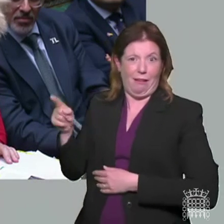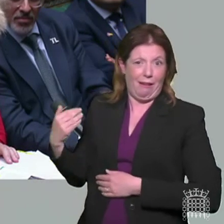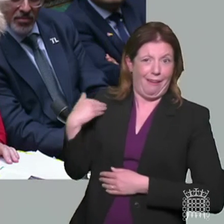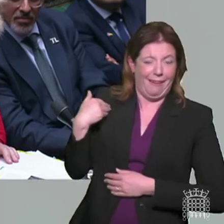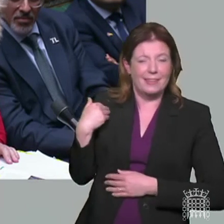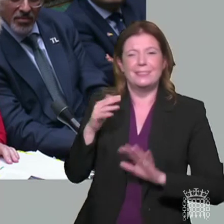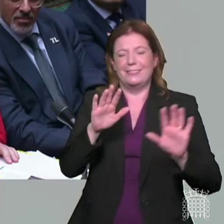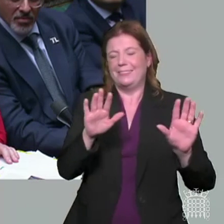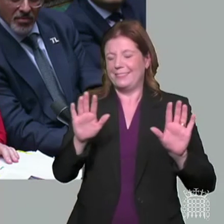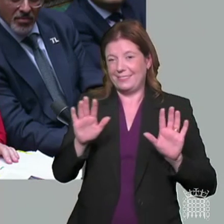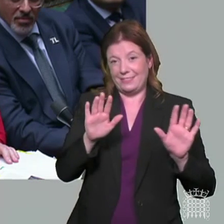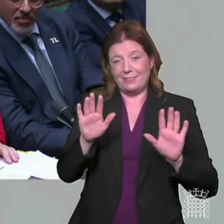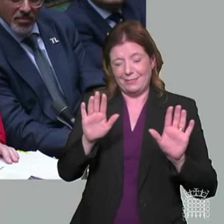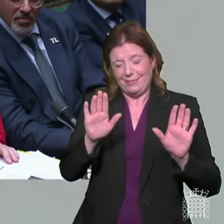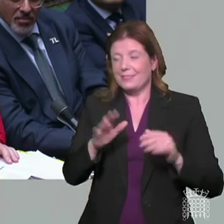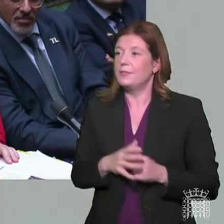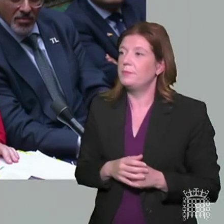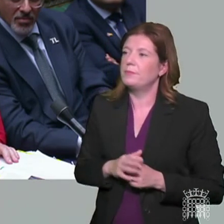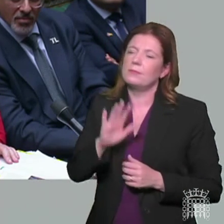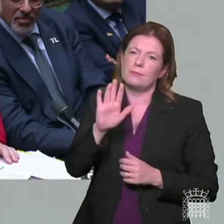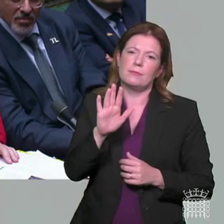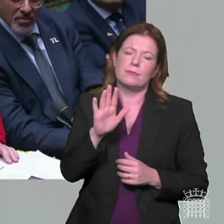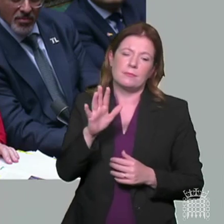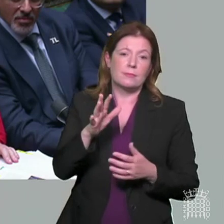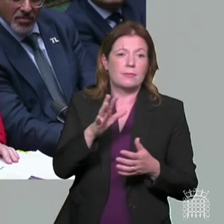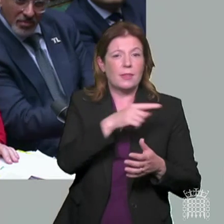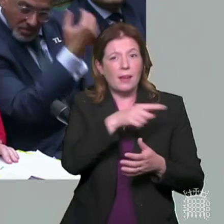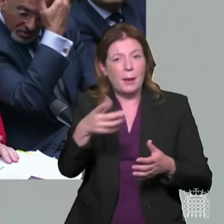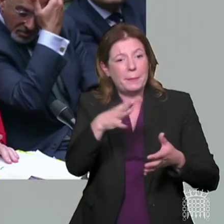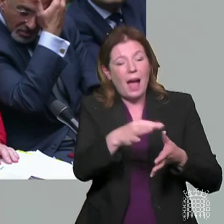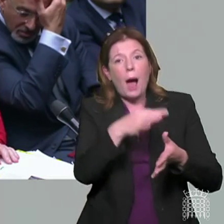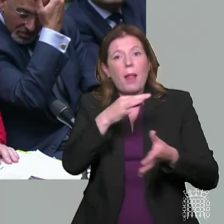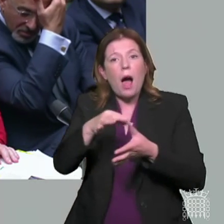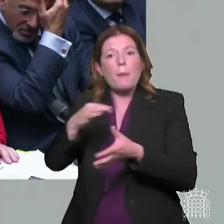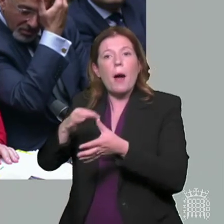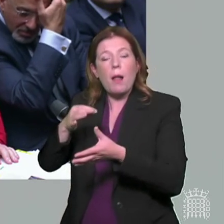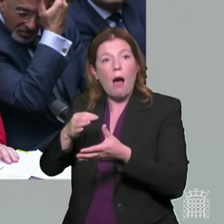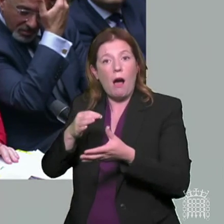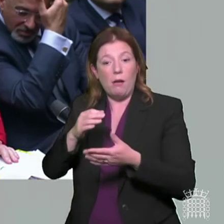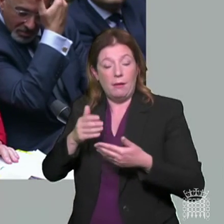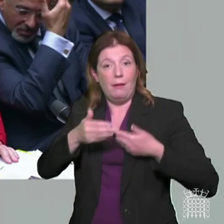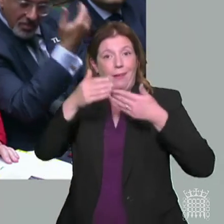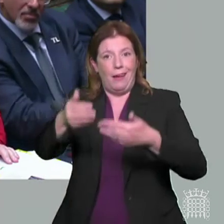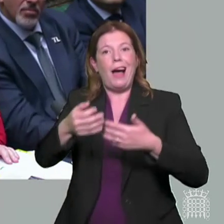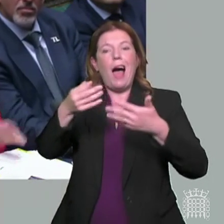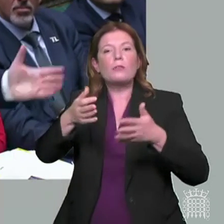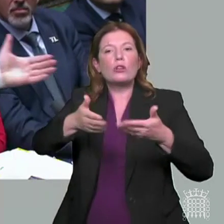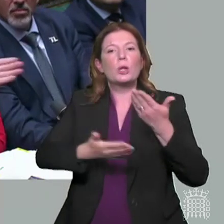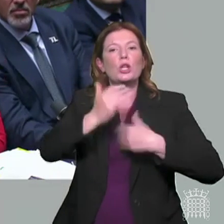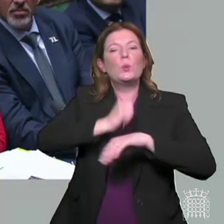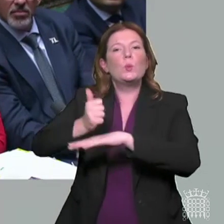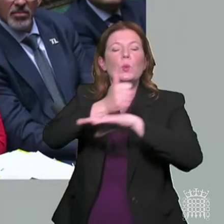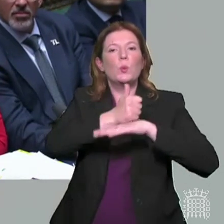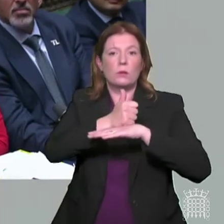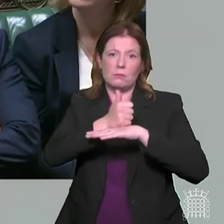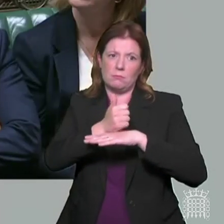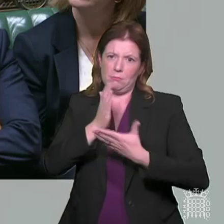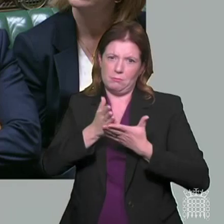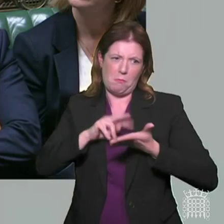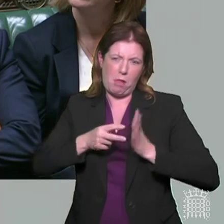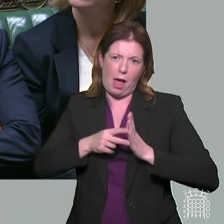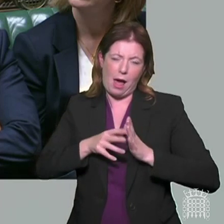But I can tell my honourable Friend that we are reviewing all applications for the next eight hospitals in our new hospital programme, which is the biggest in a generation.